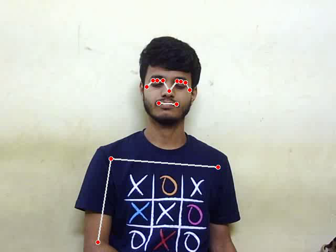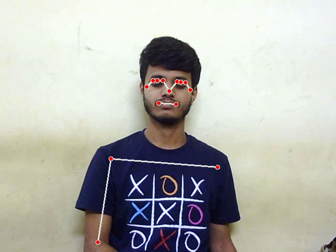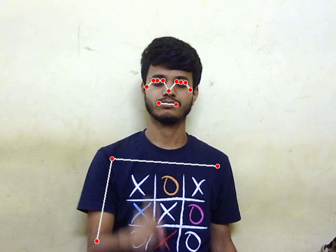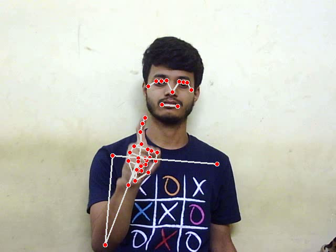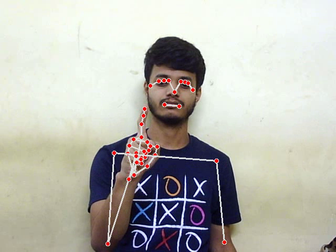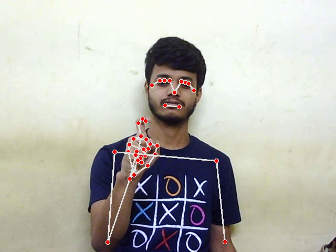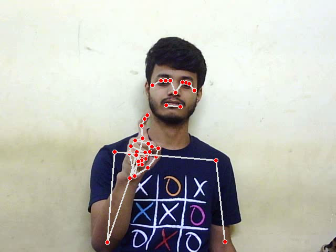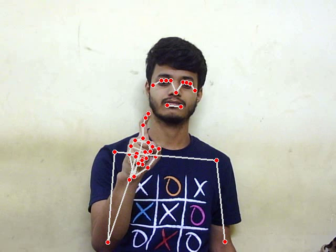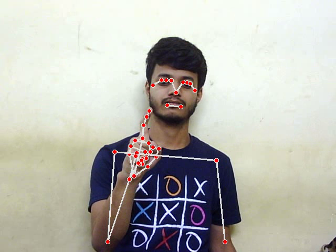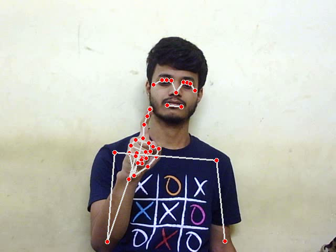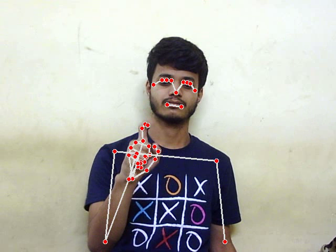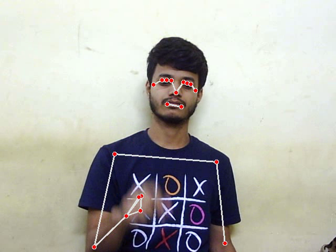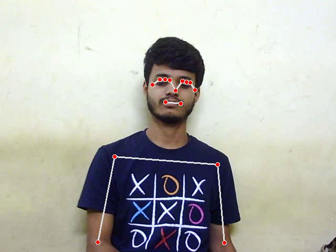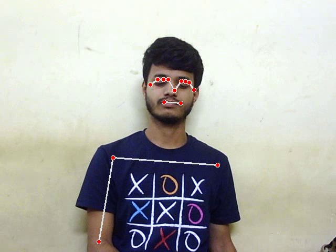question